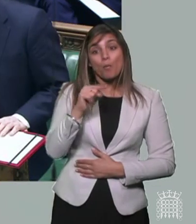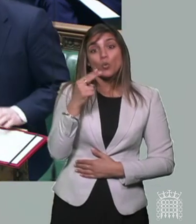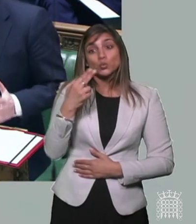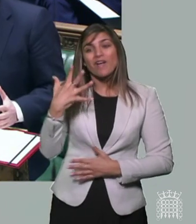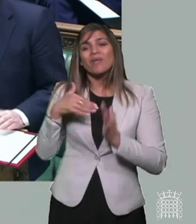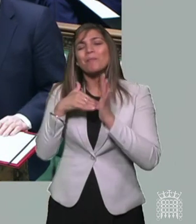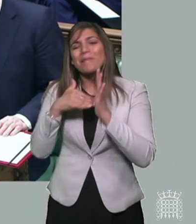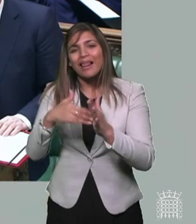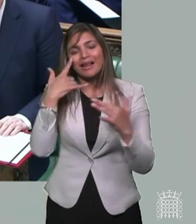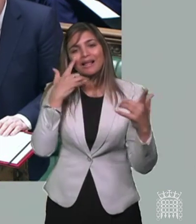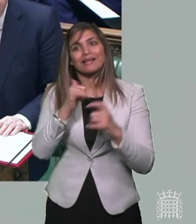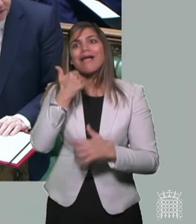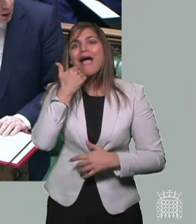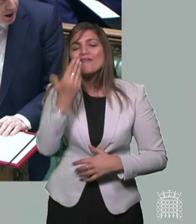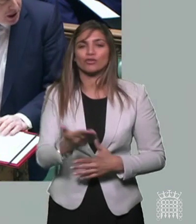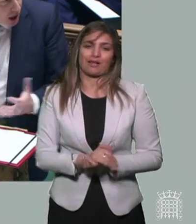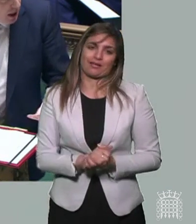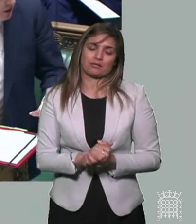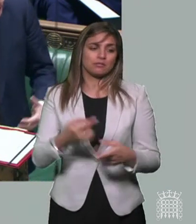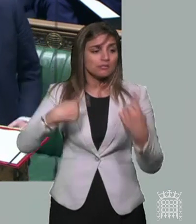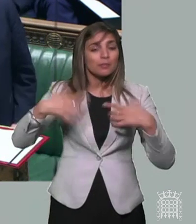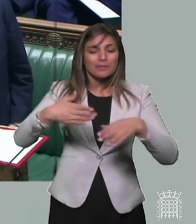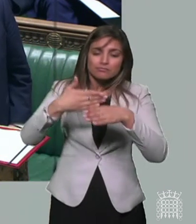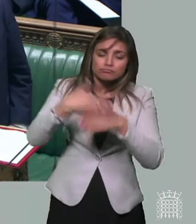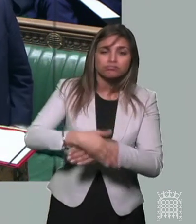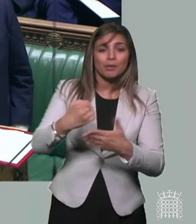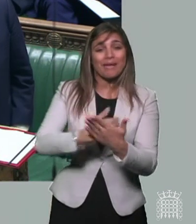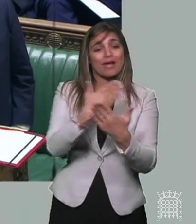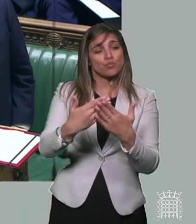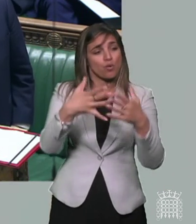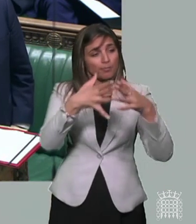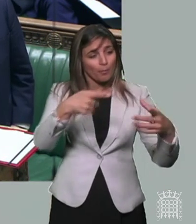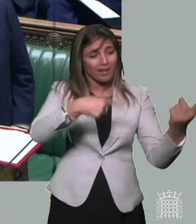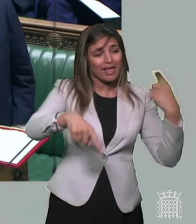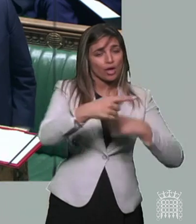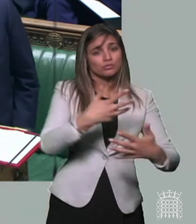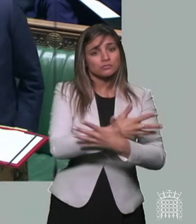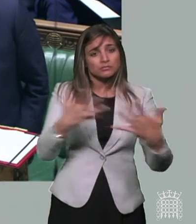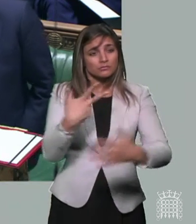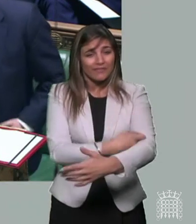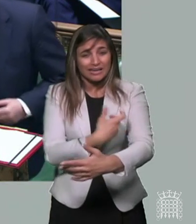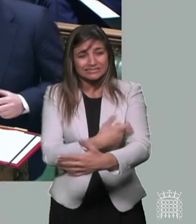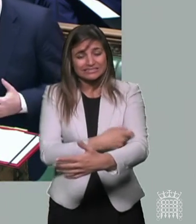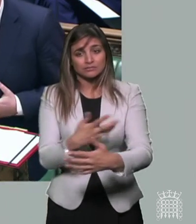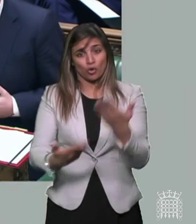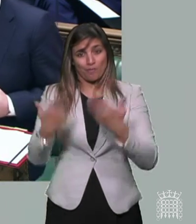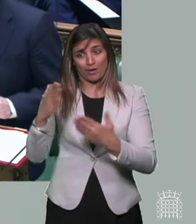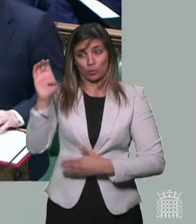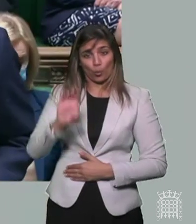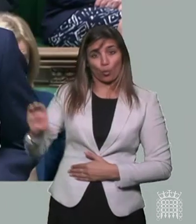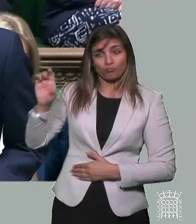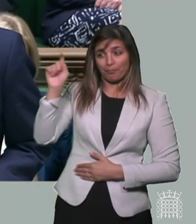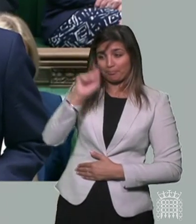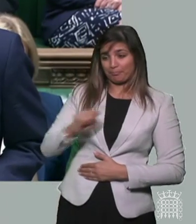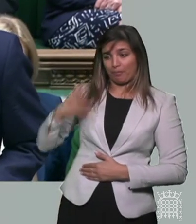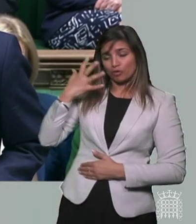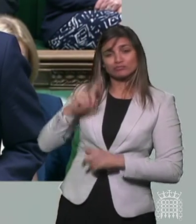We have been working to ensure that this population—our country—has the most antivirals of any country in Europe.